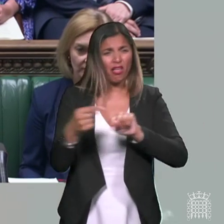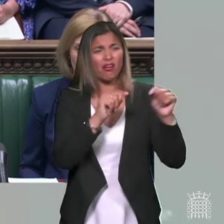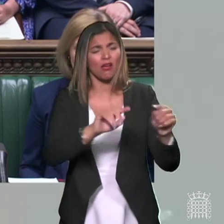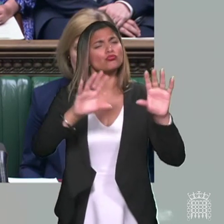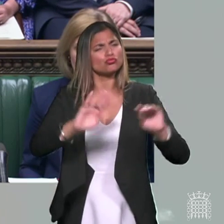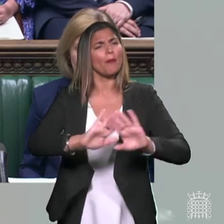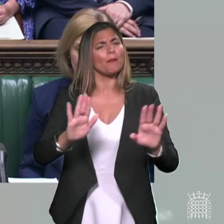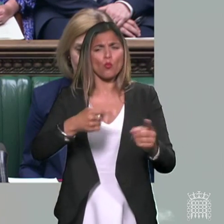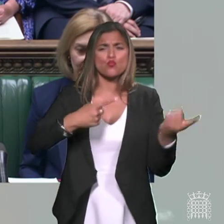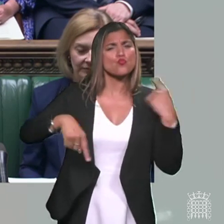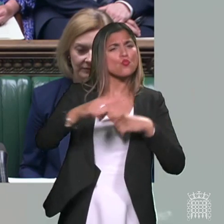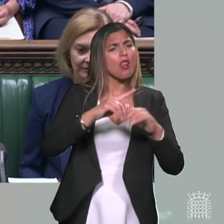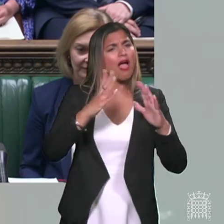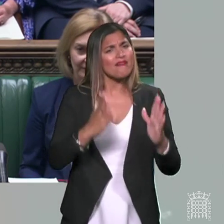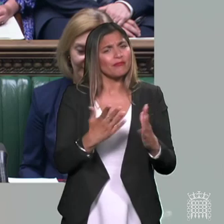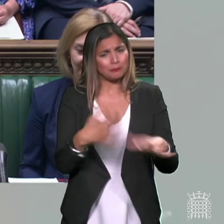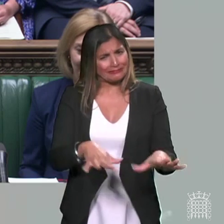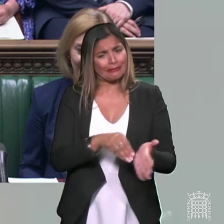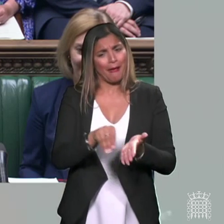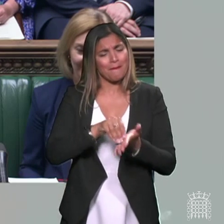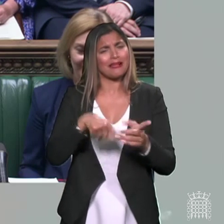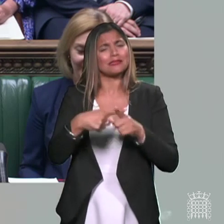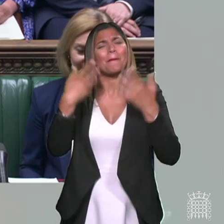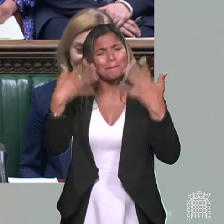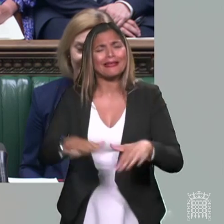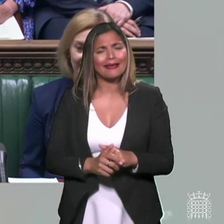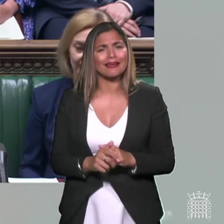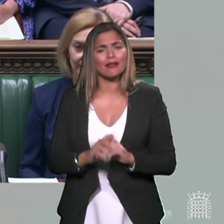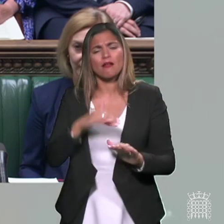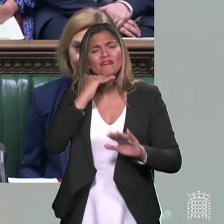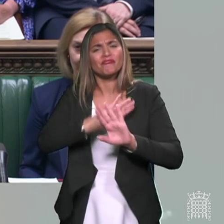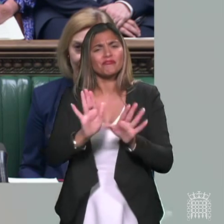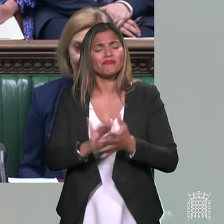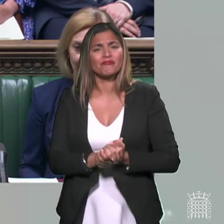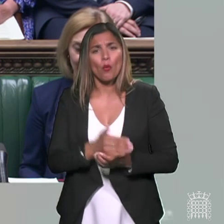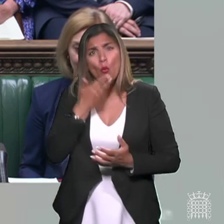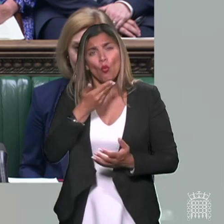I think people pay their fair share of taxes, and quite right.